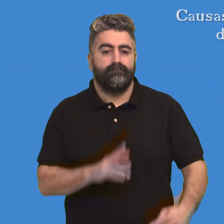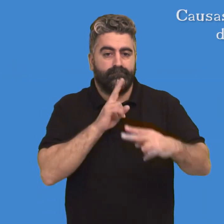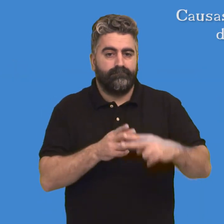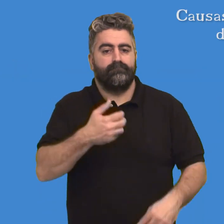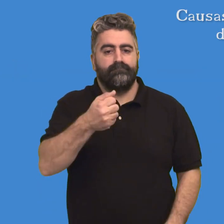nombre